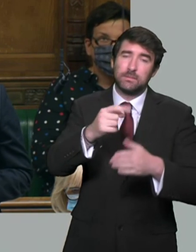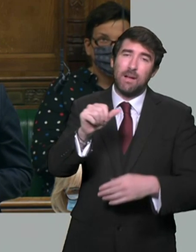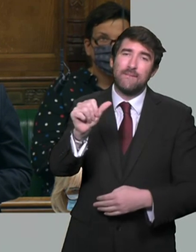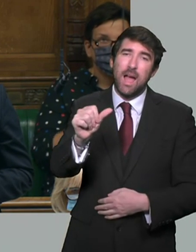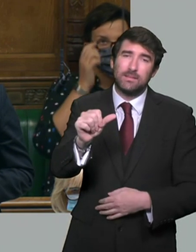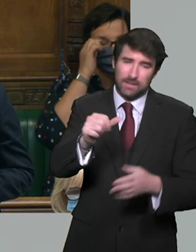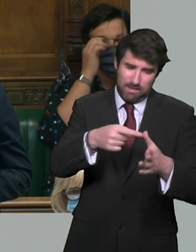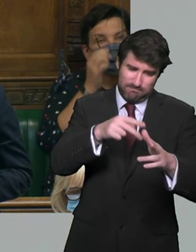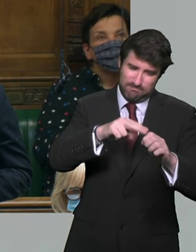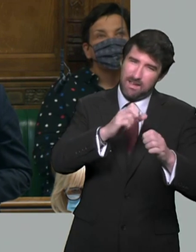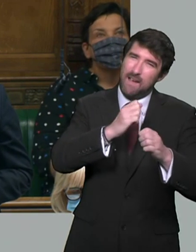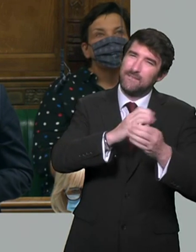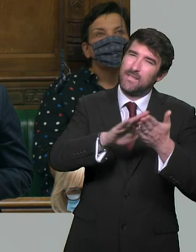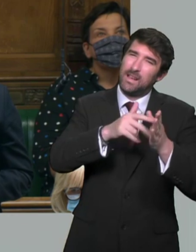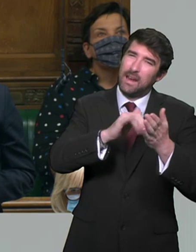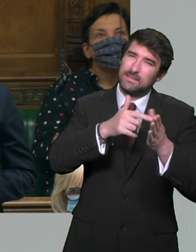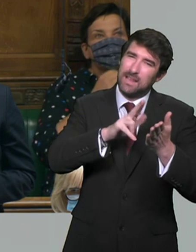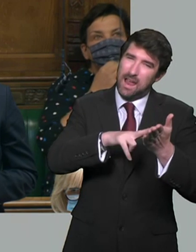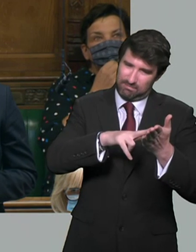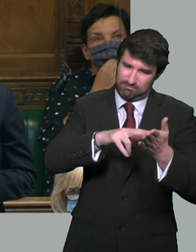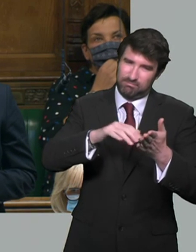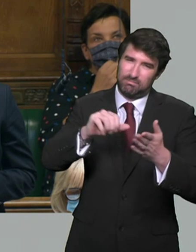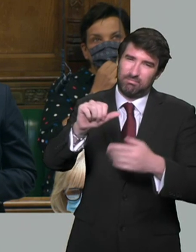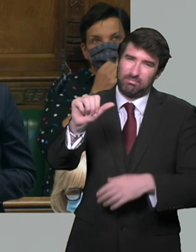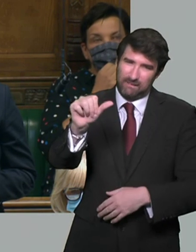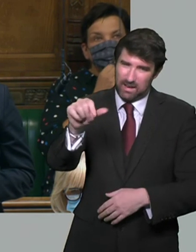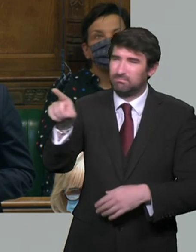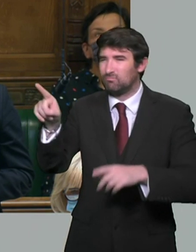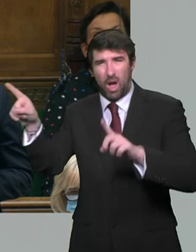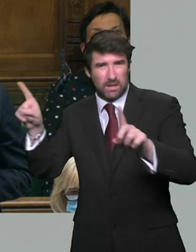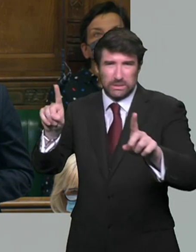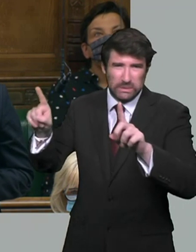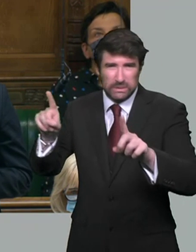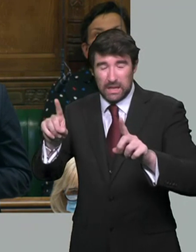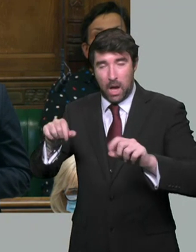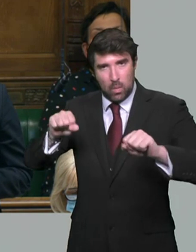Distressed and fearful for his family, he was relieved when he eventually spoke to someone.